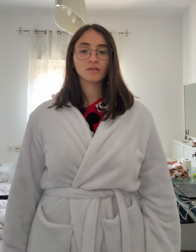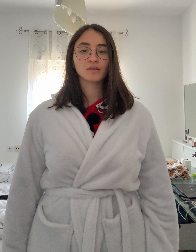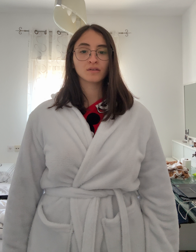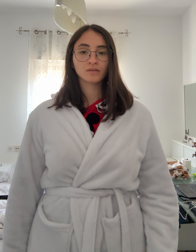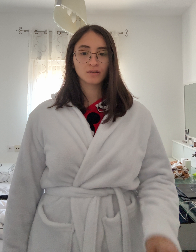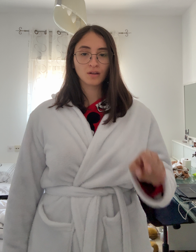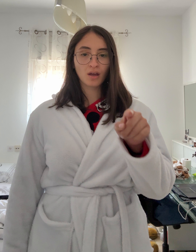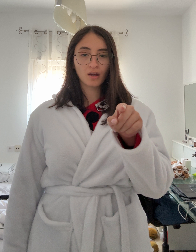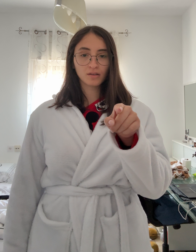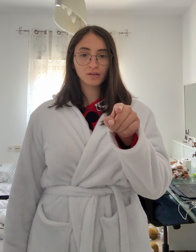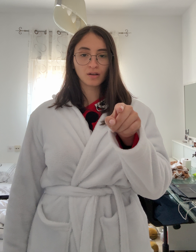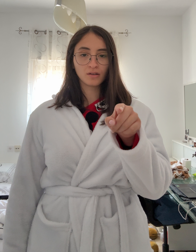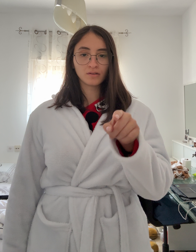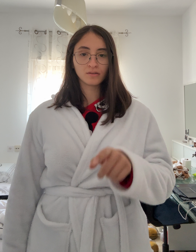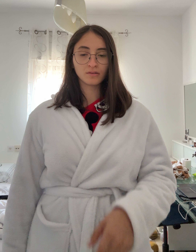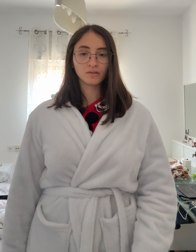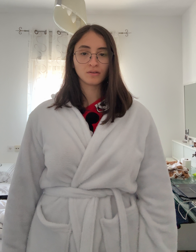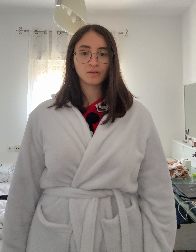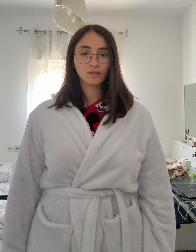אתה